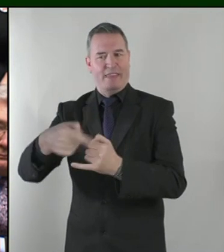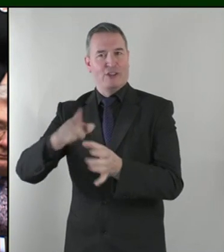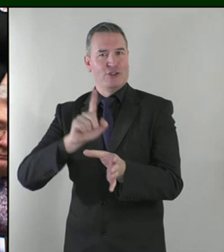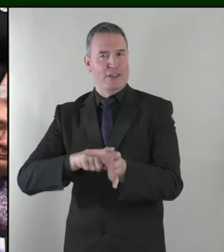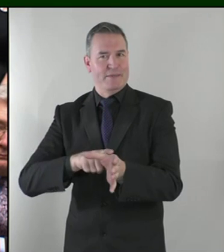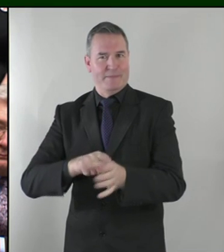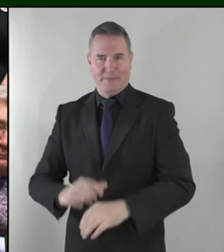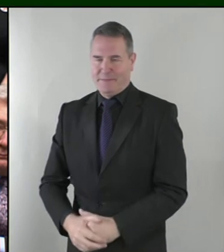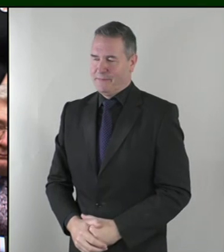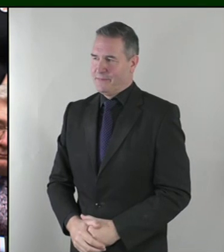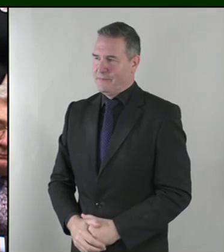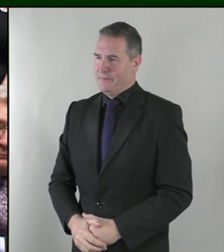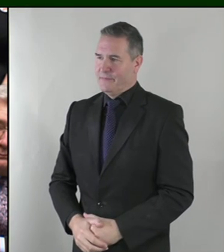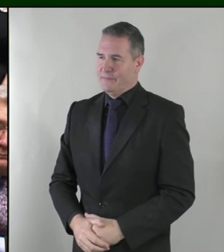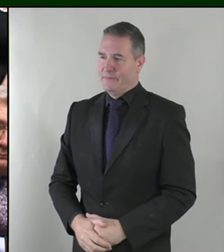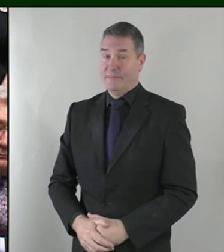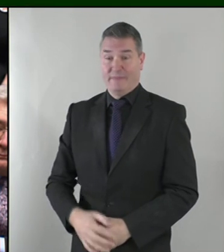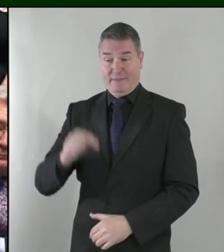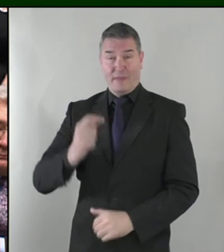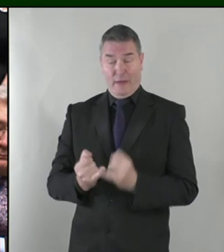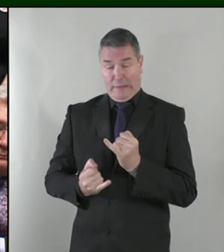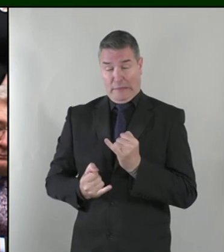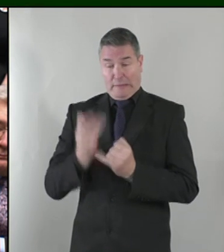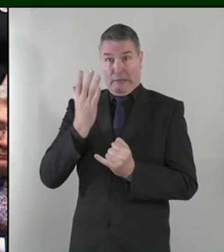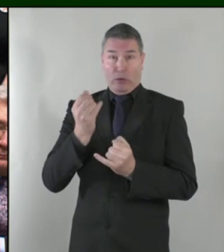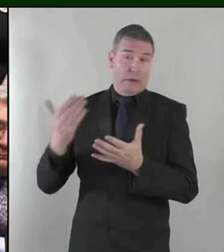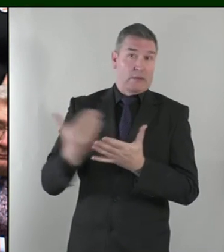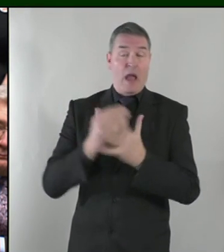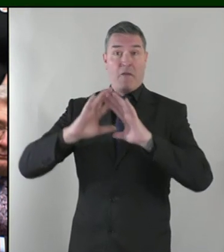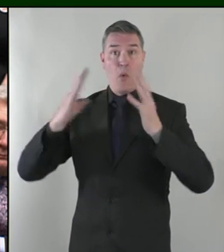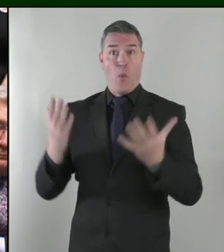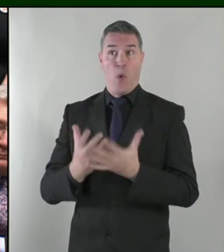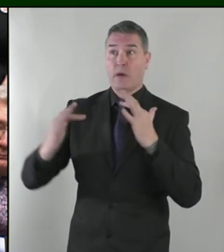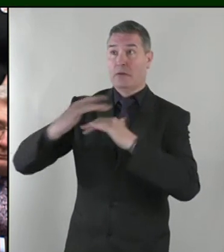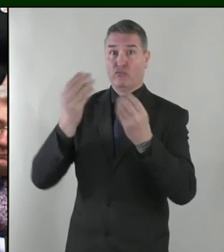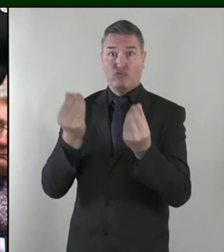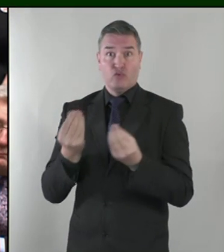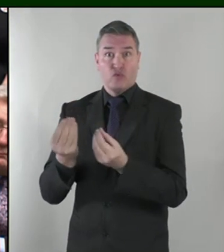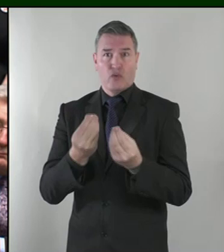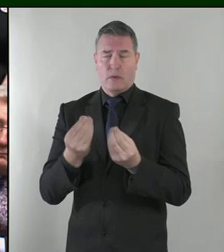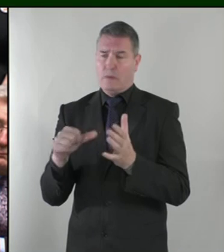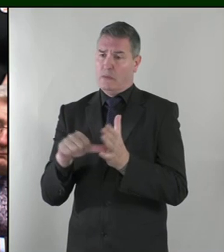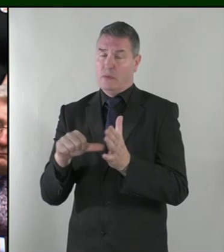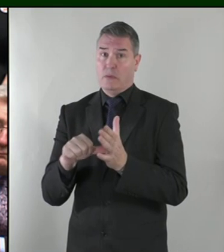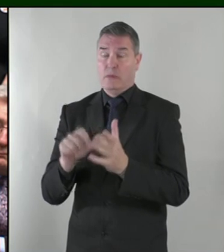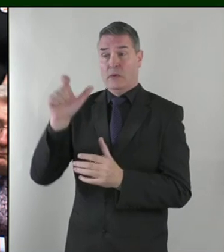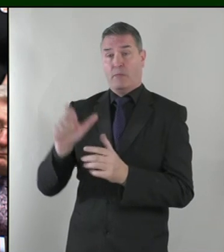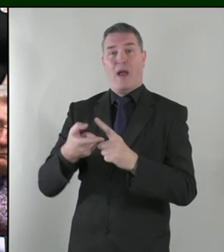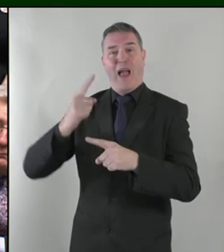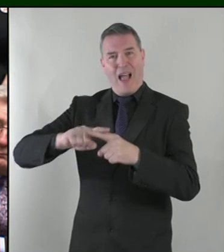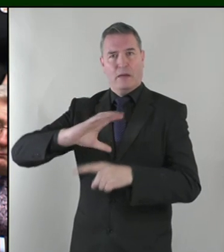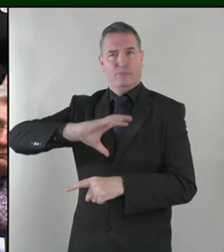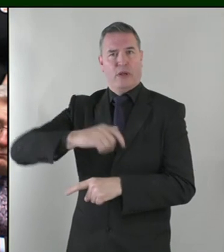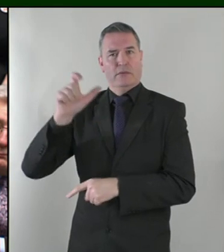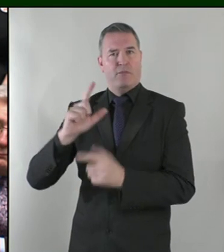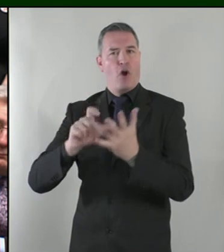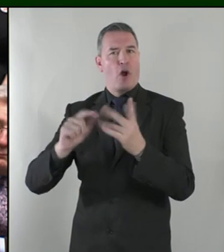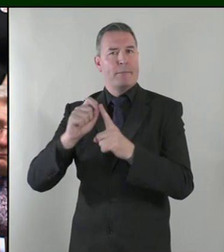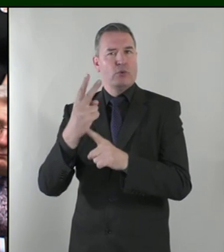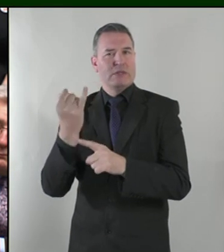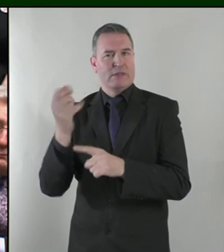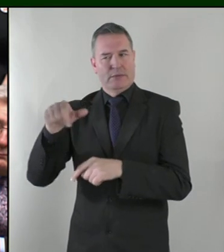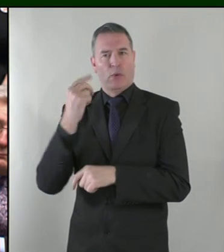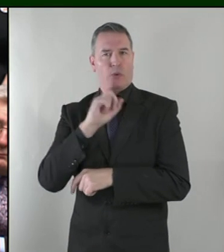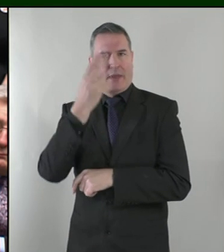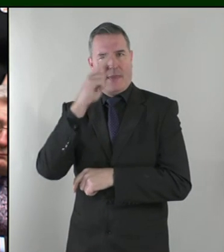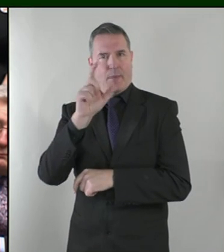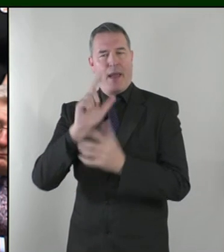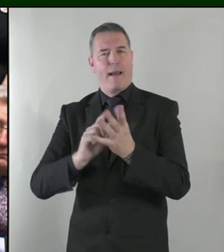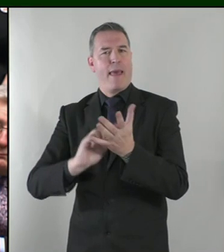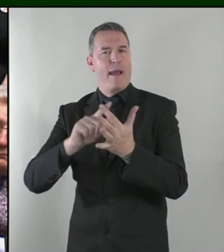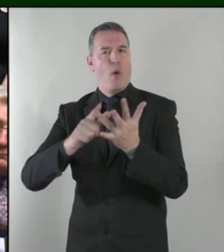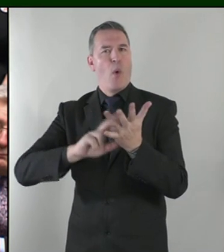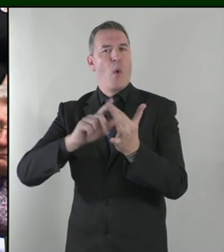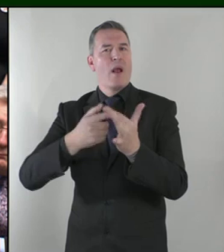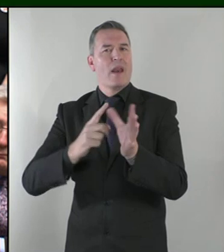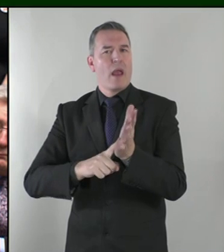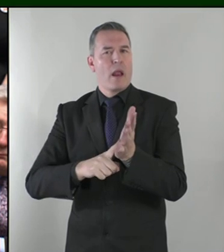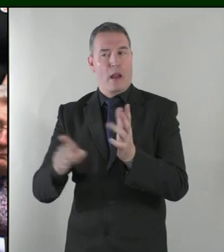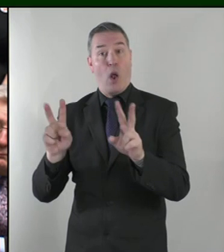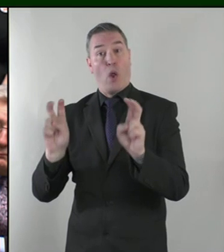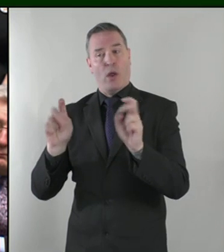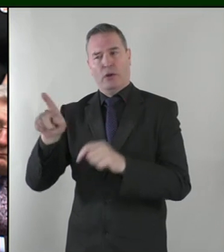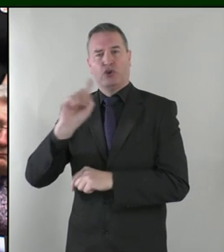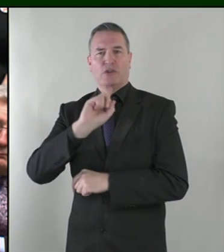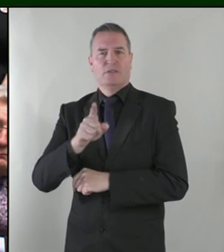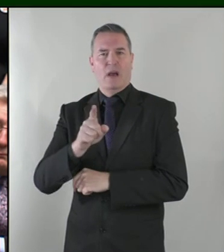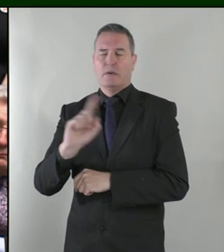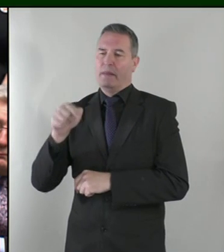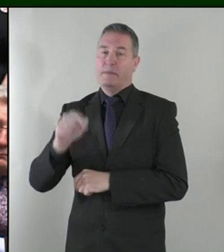Despite the fact that we are at the 11th hour to save the planet, the former Tory Minister and now ex-president of COP26 Claire O’Neill said that there has been a